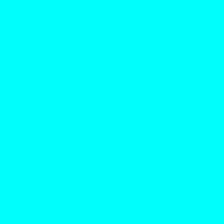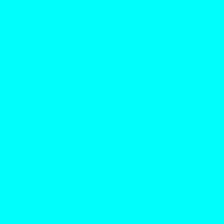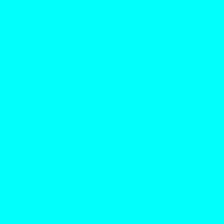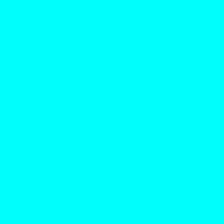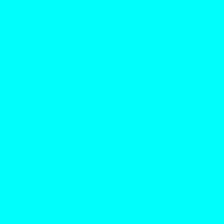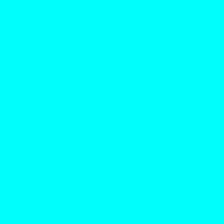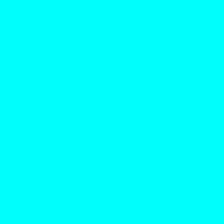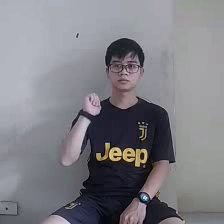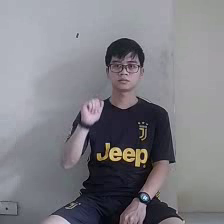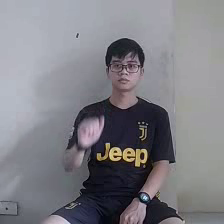Nghỉ ngơi